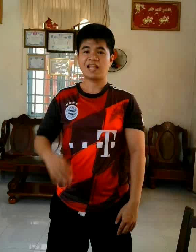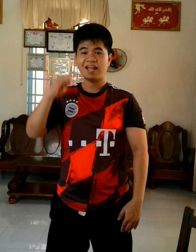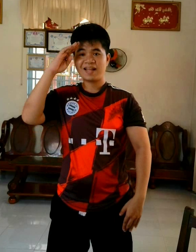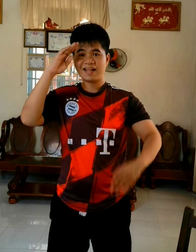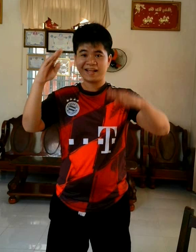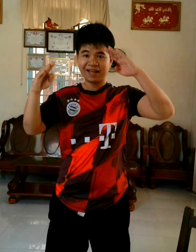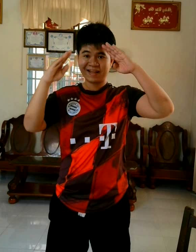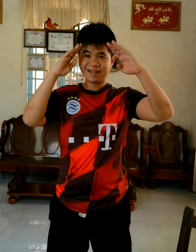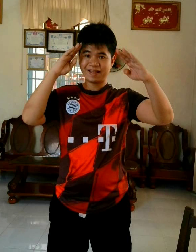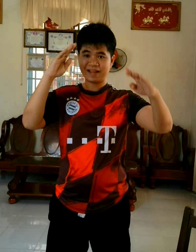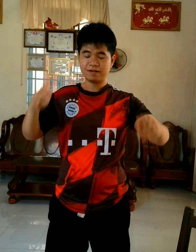xin chao